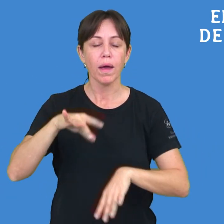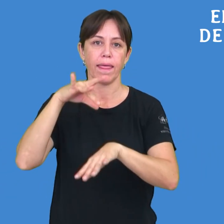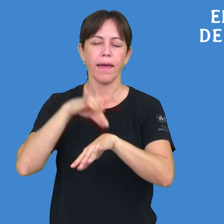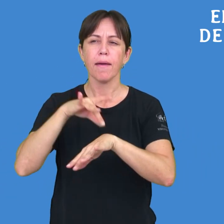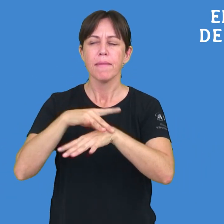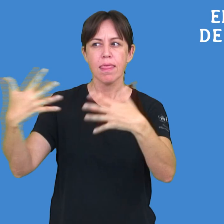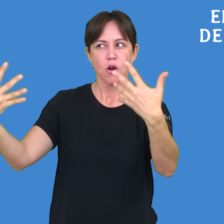enfermo